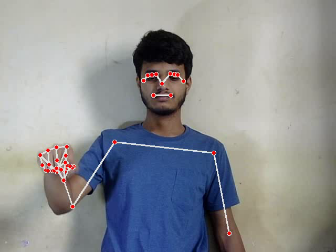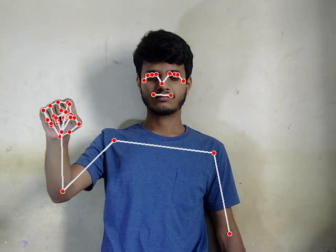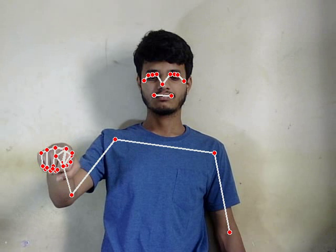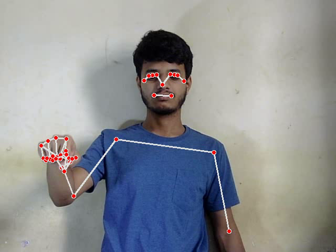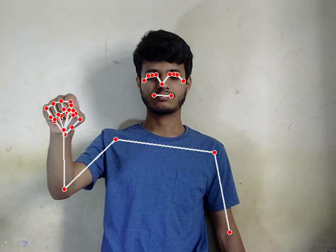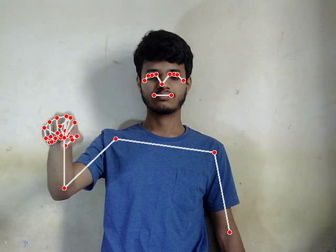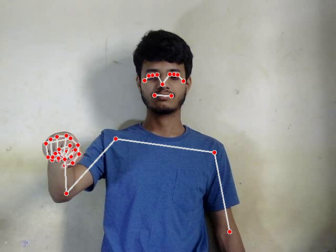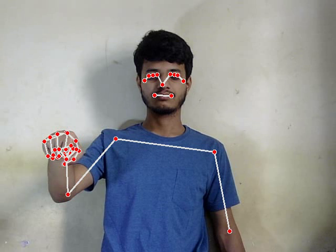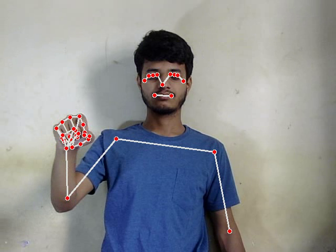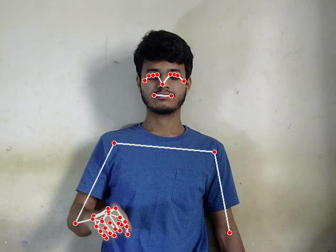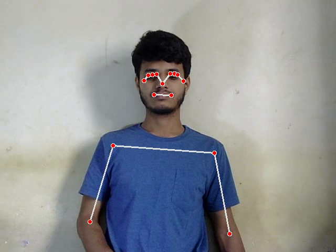yes